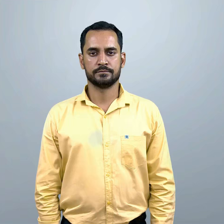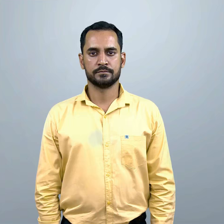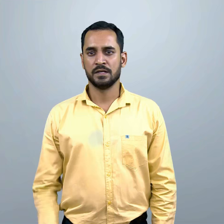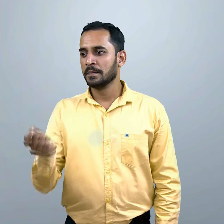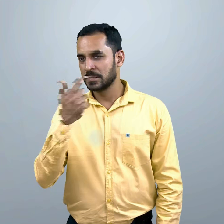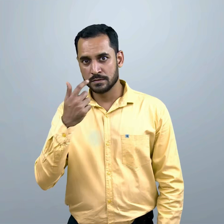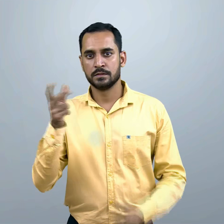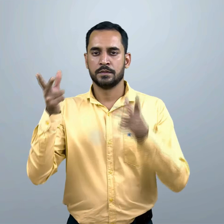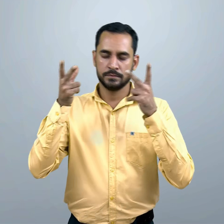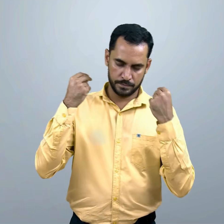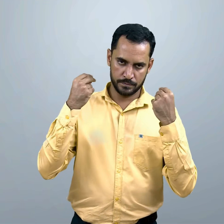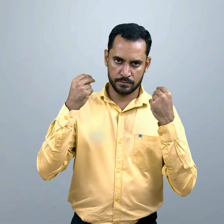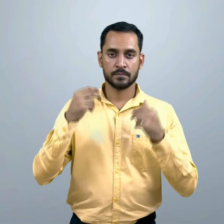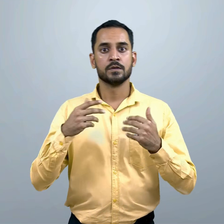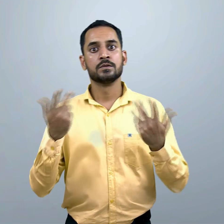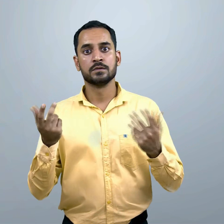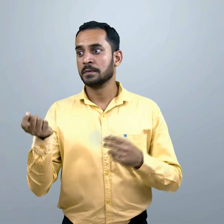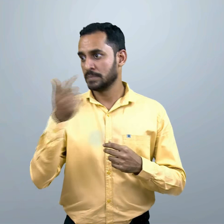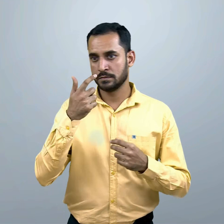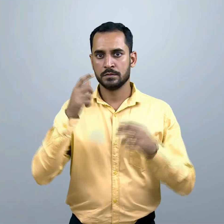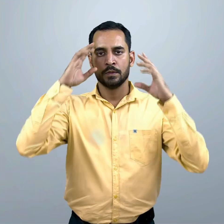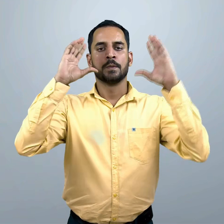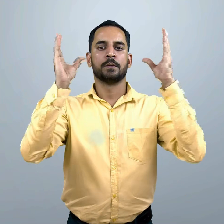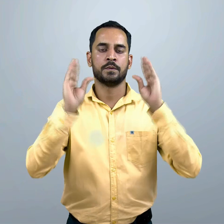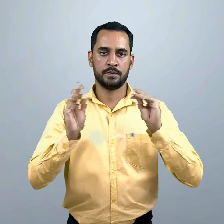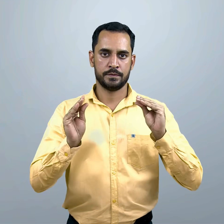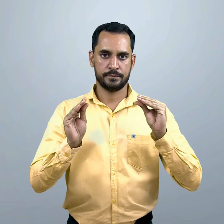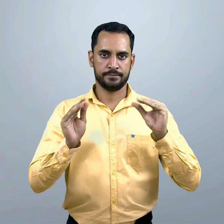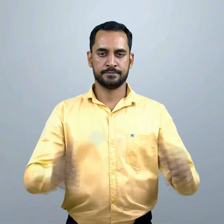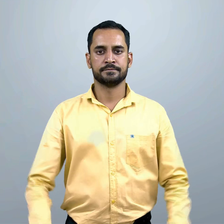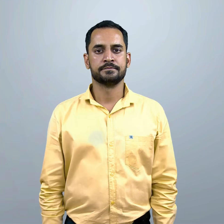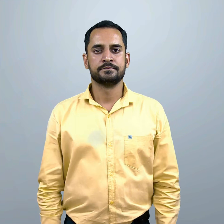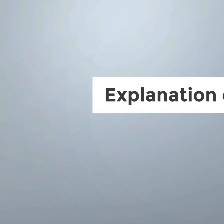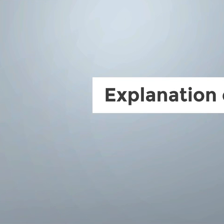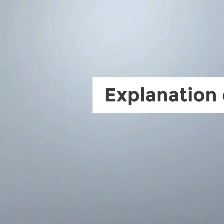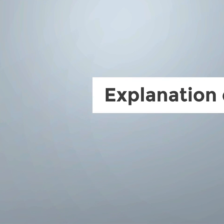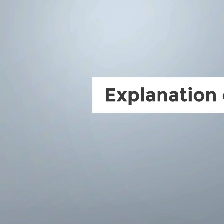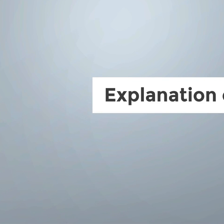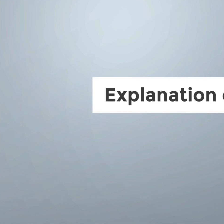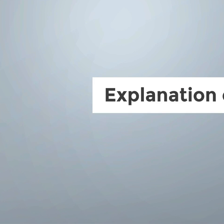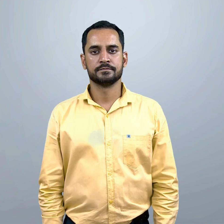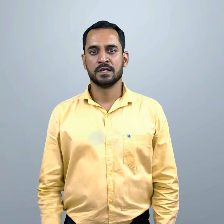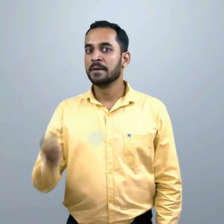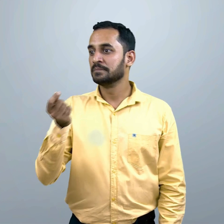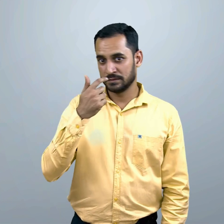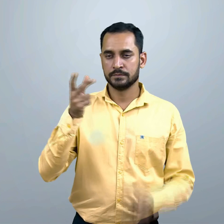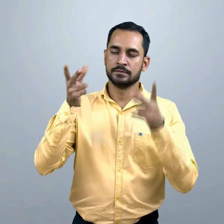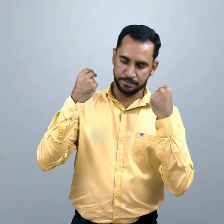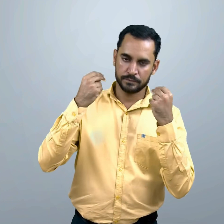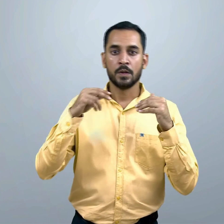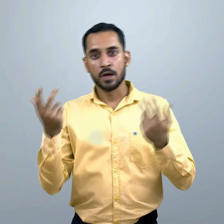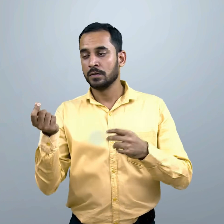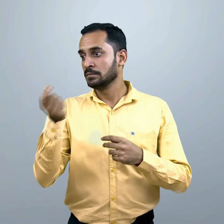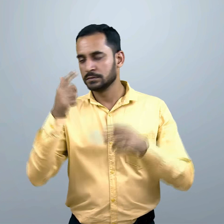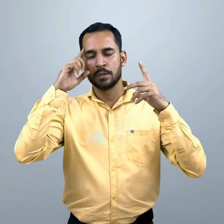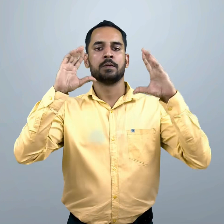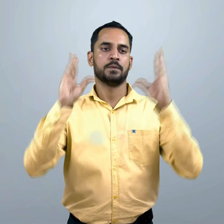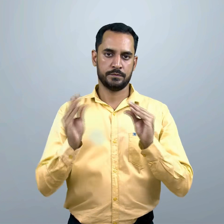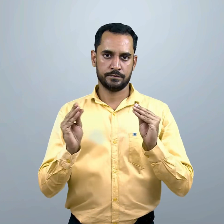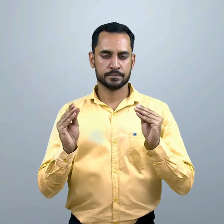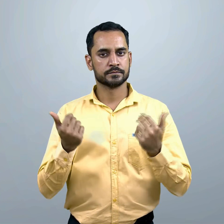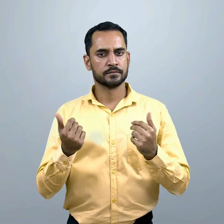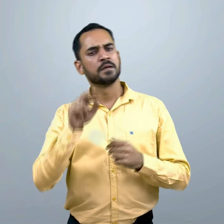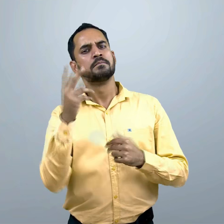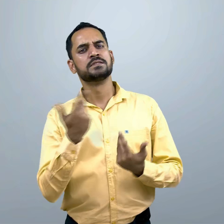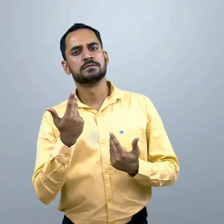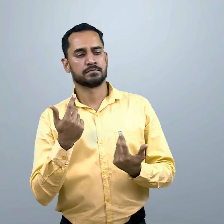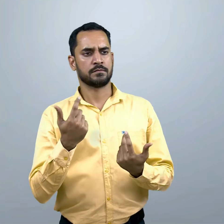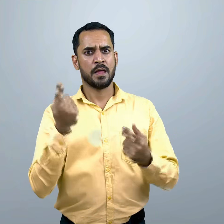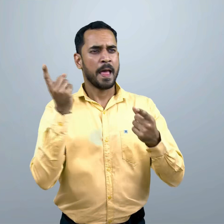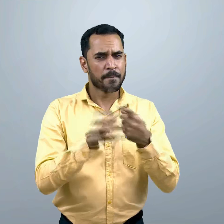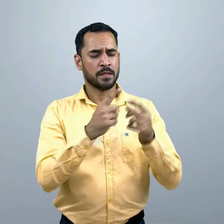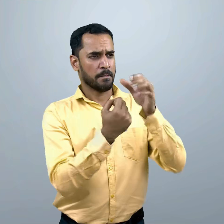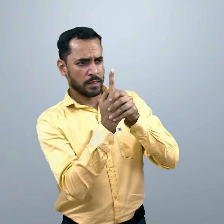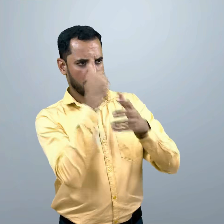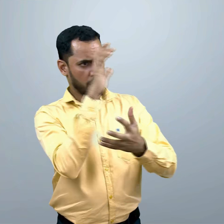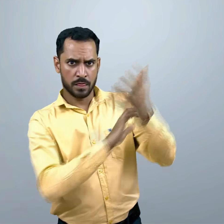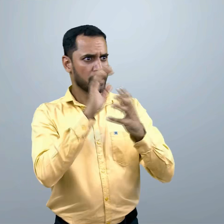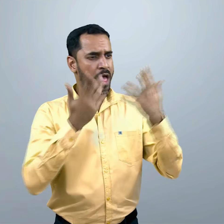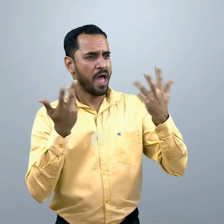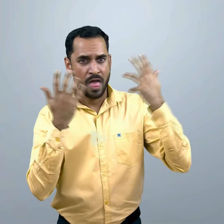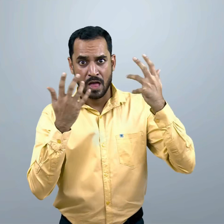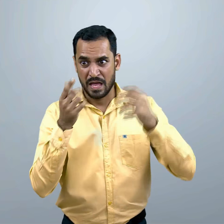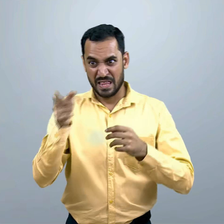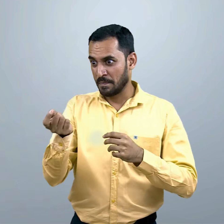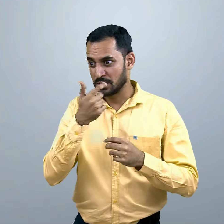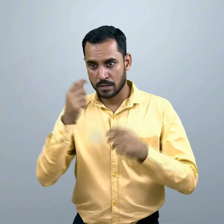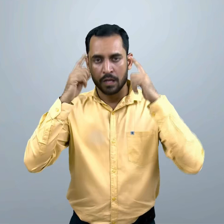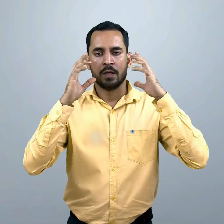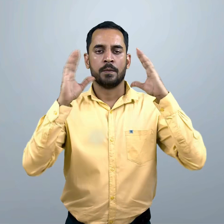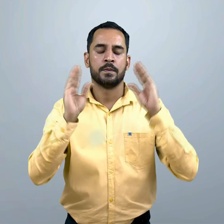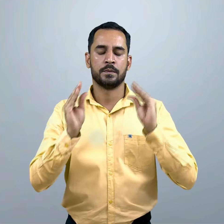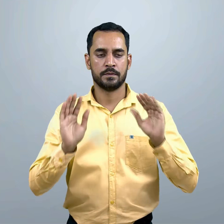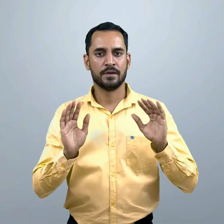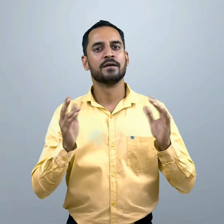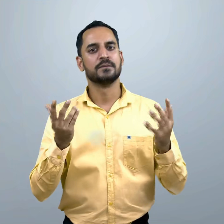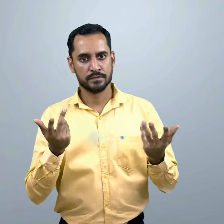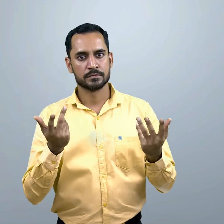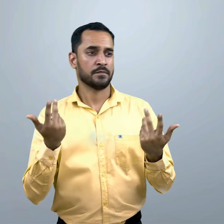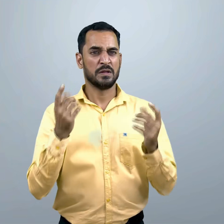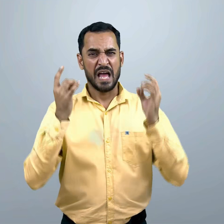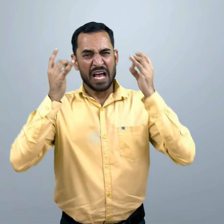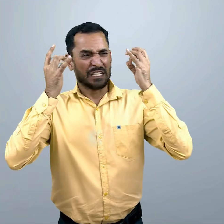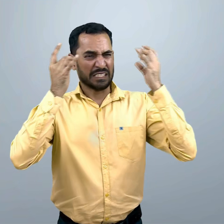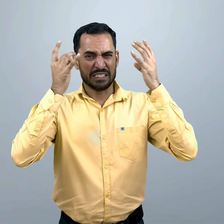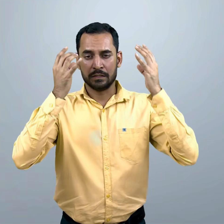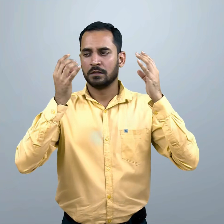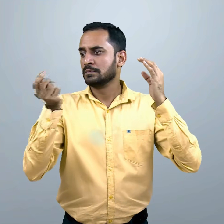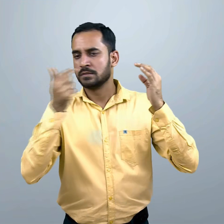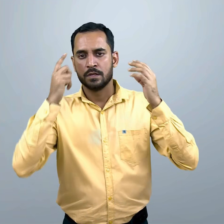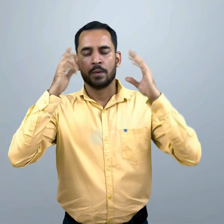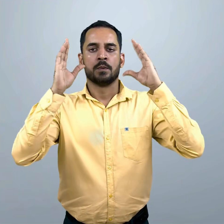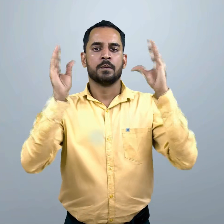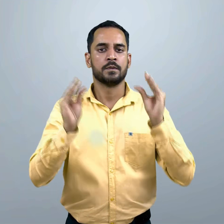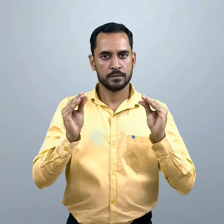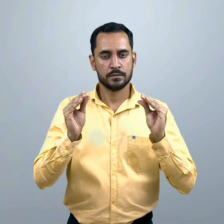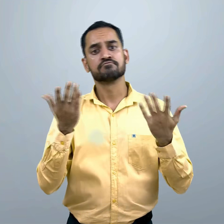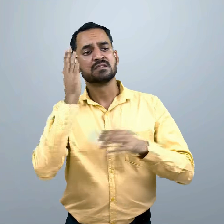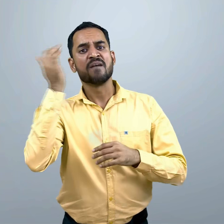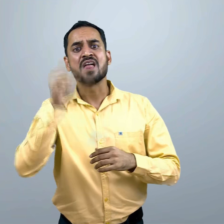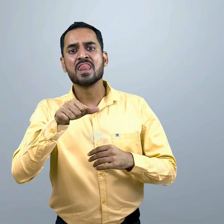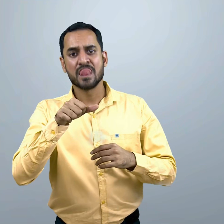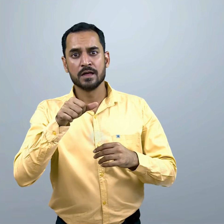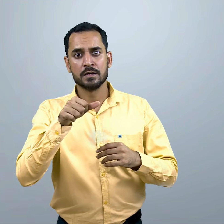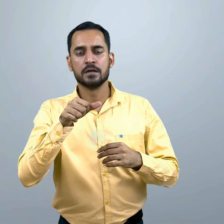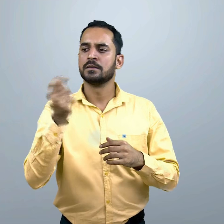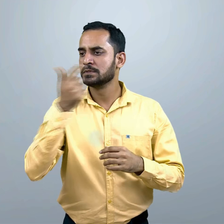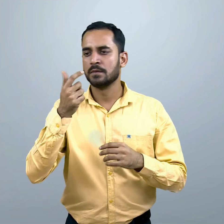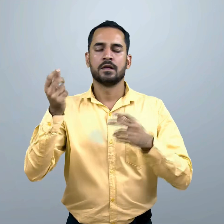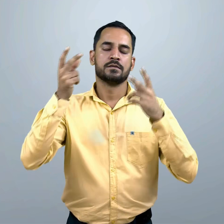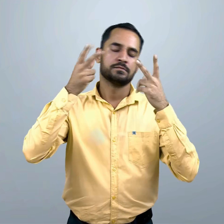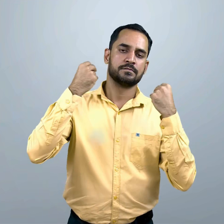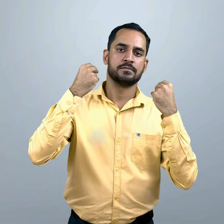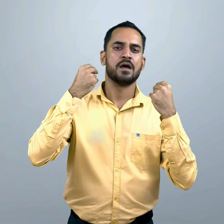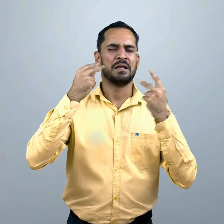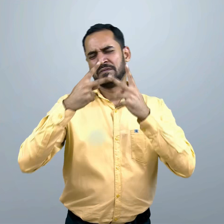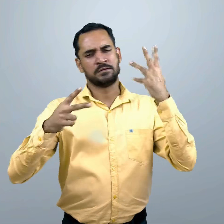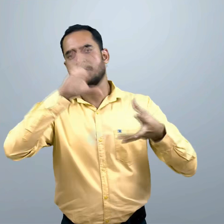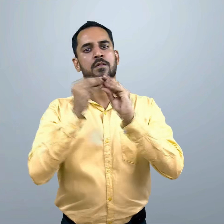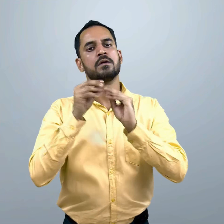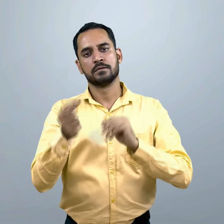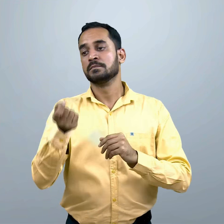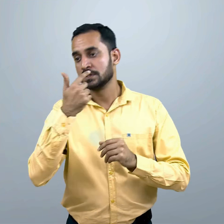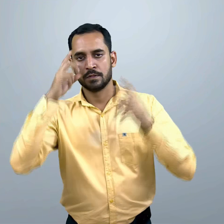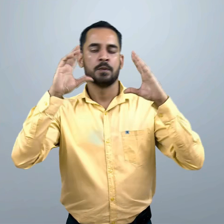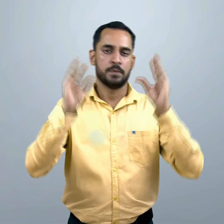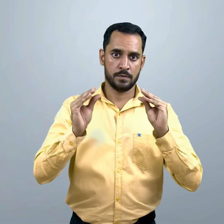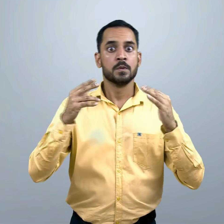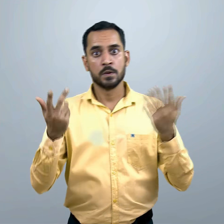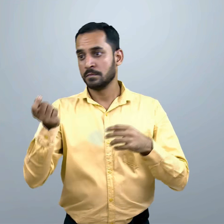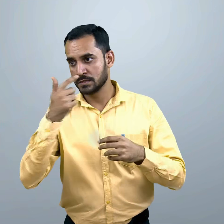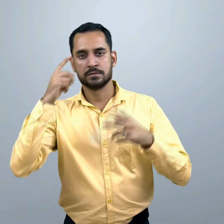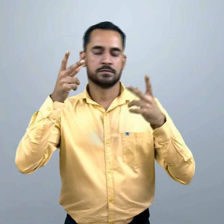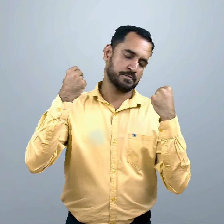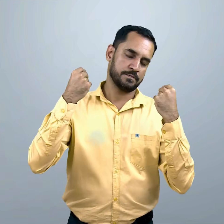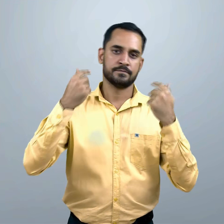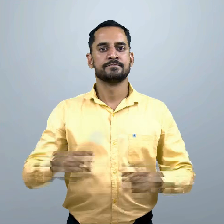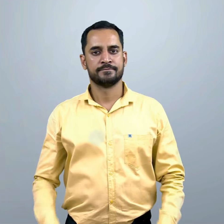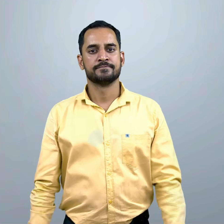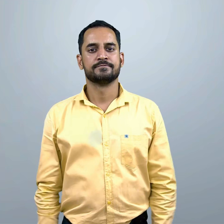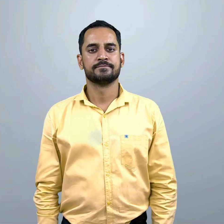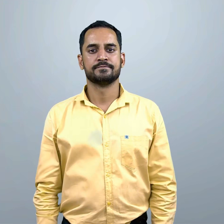Sedation